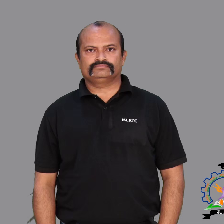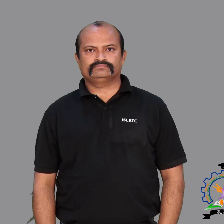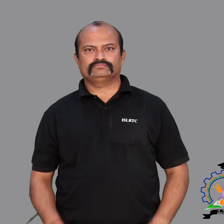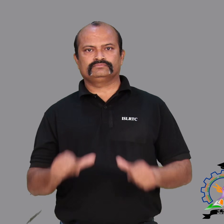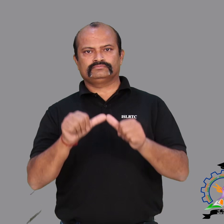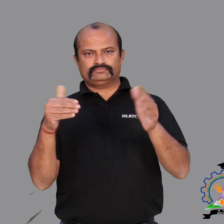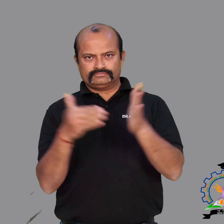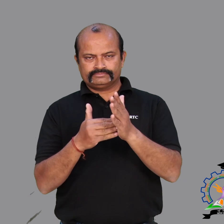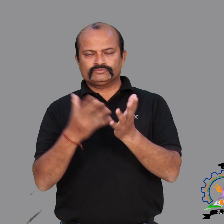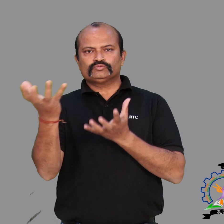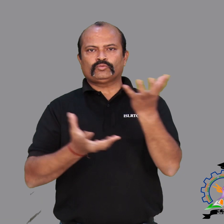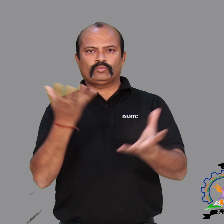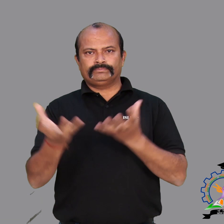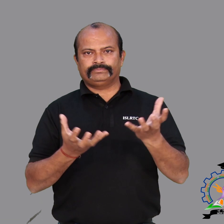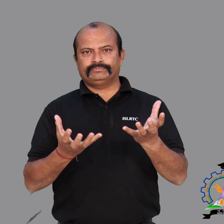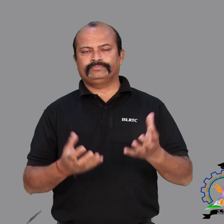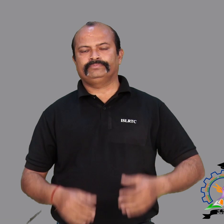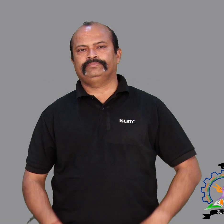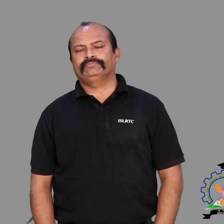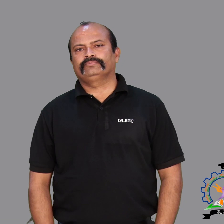Amazon